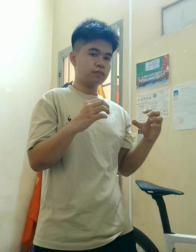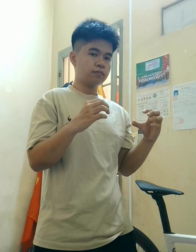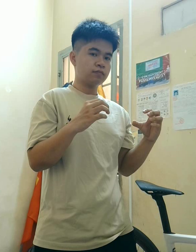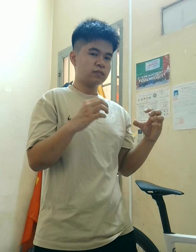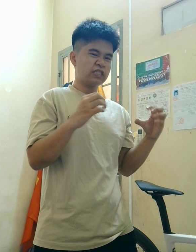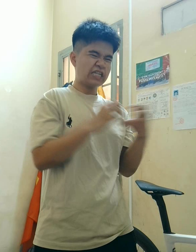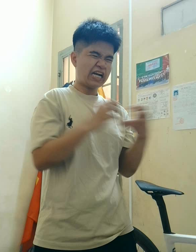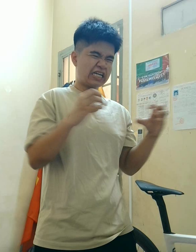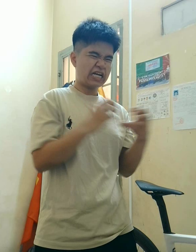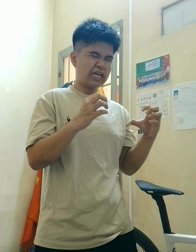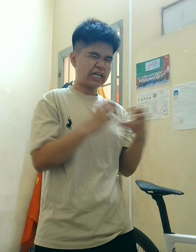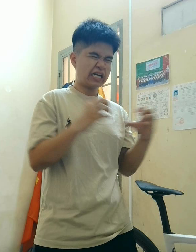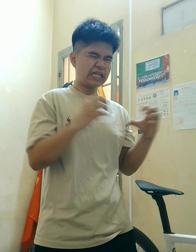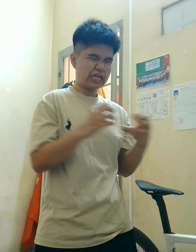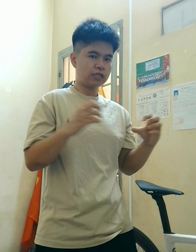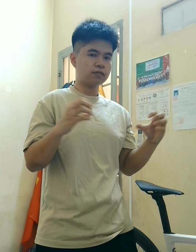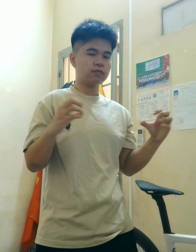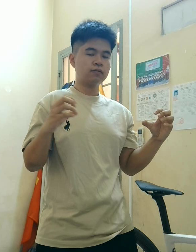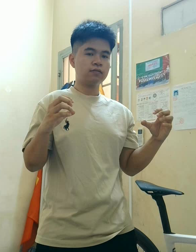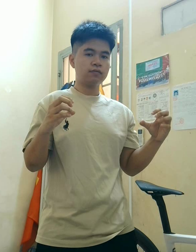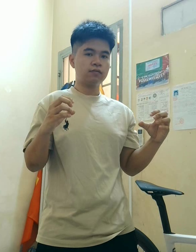cai nhau